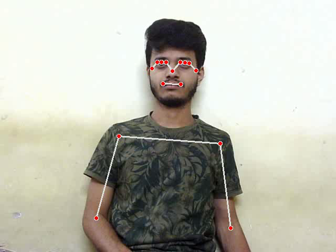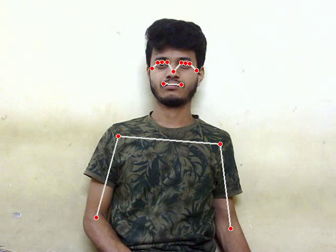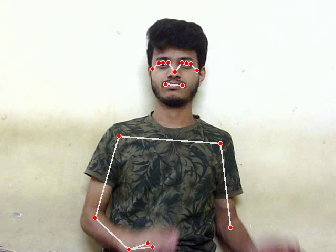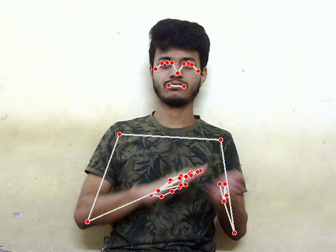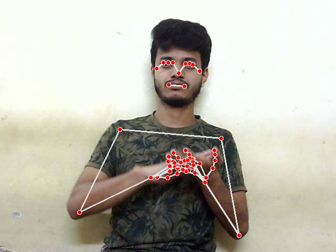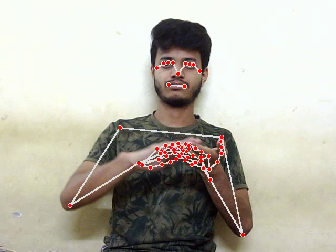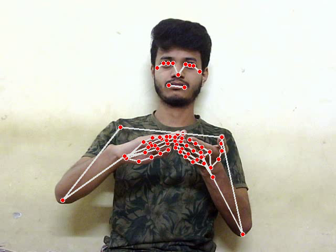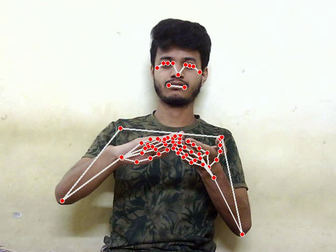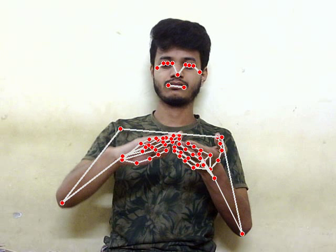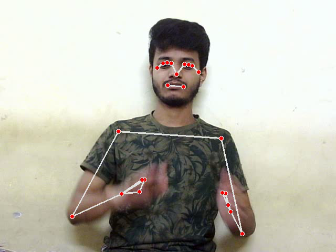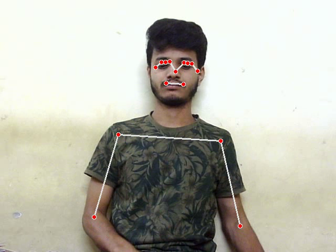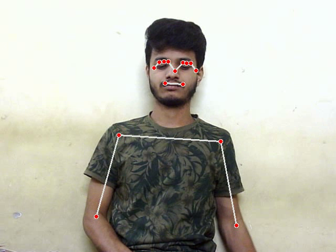nice